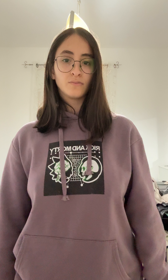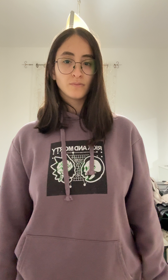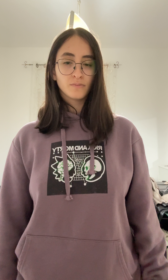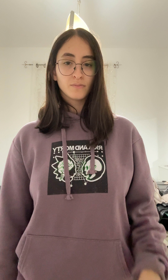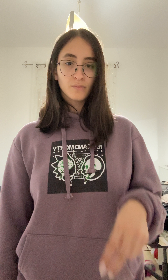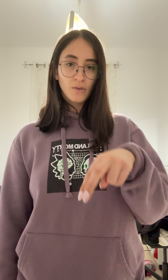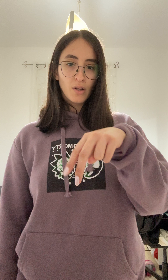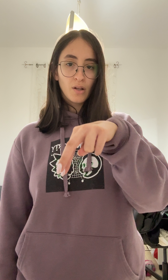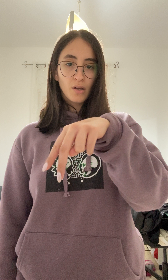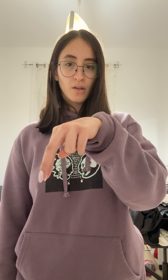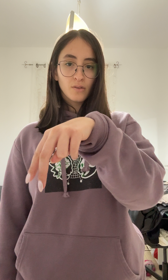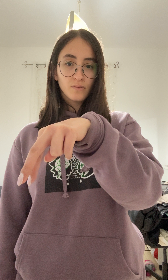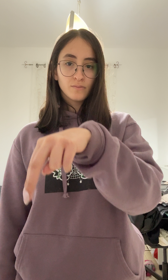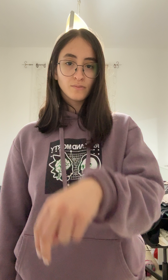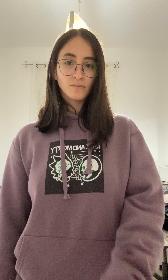ללכת